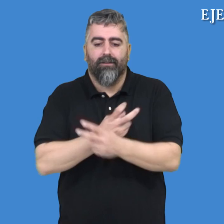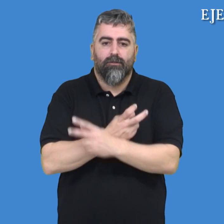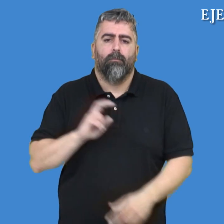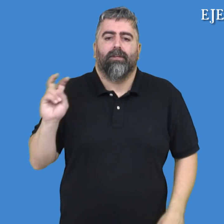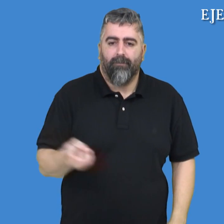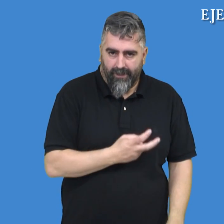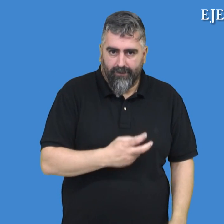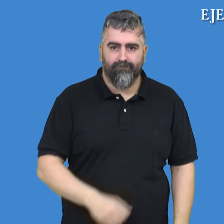etc